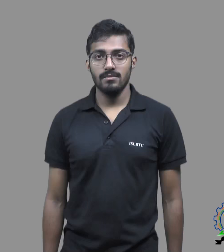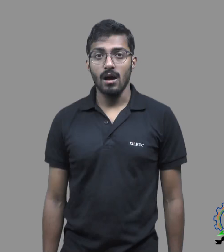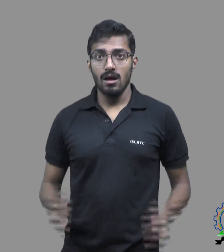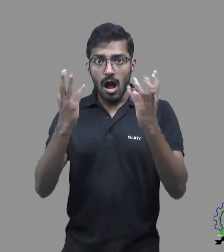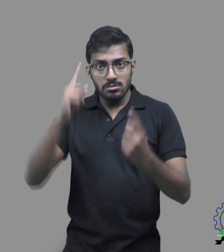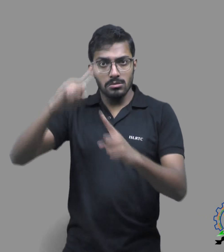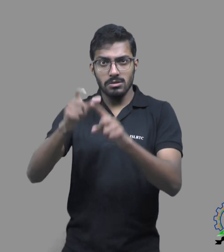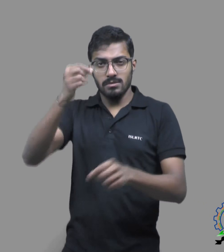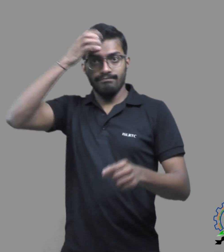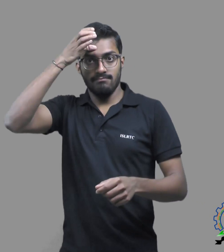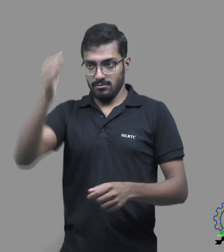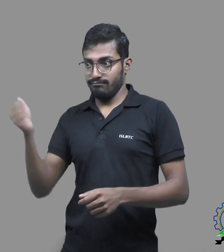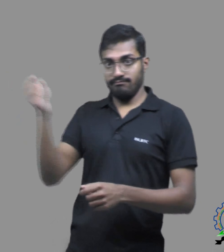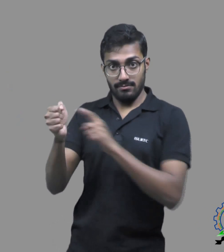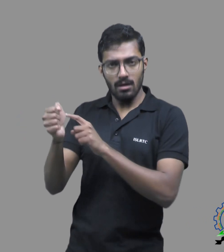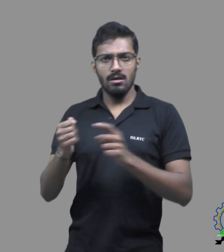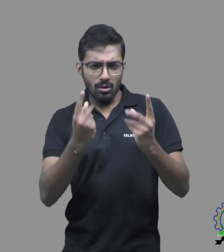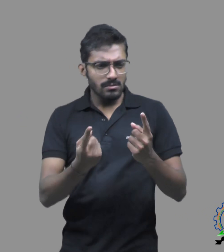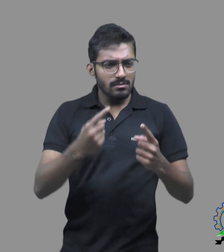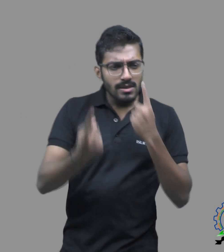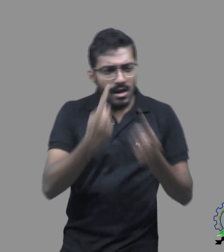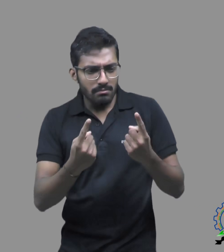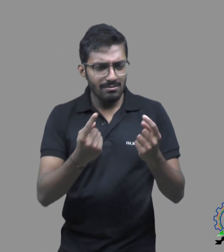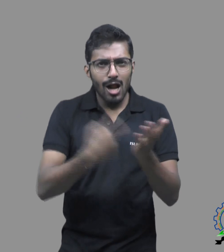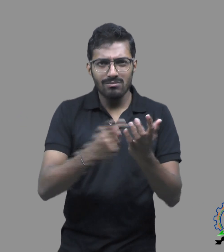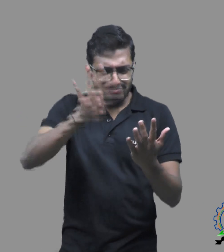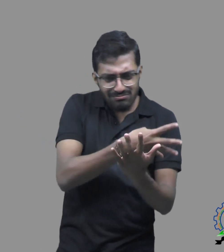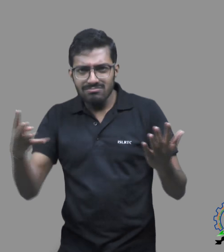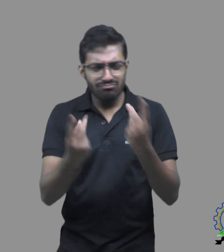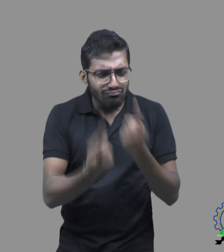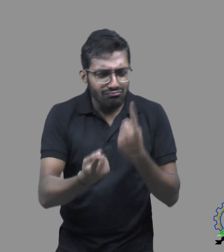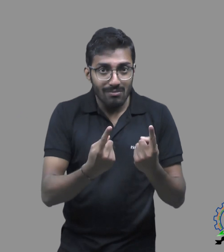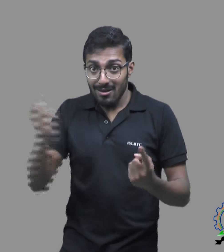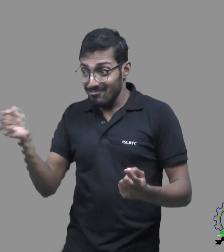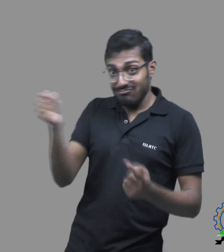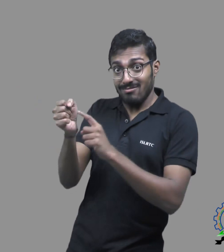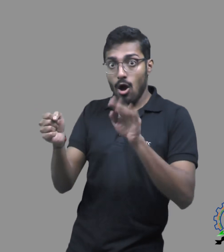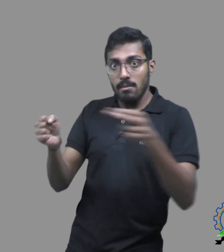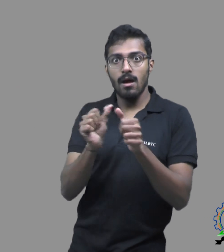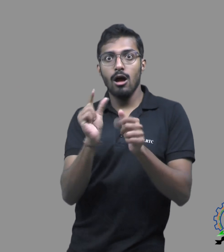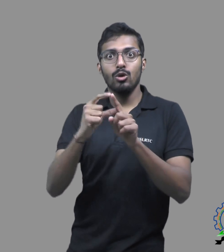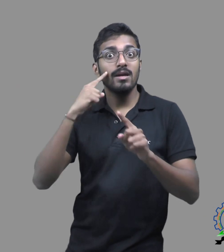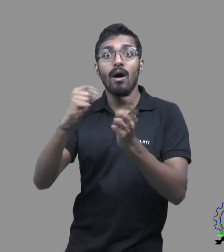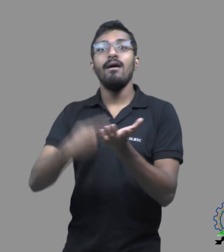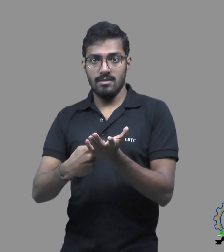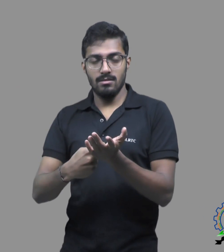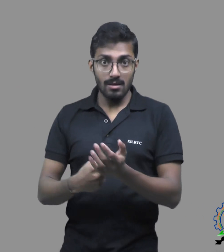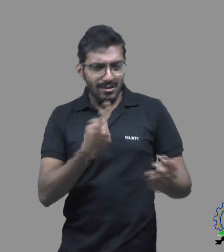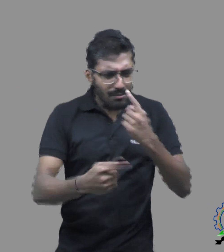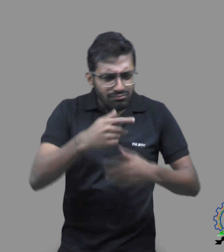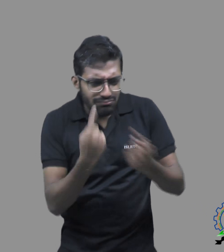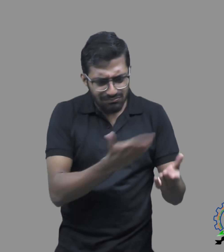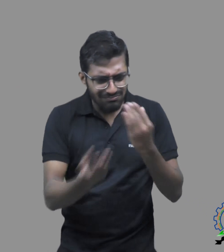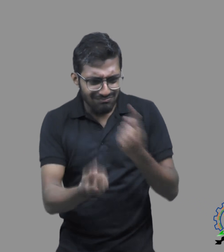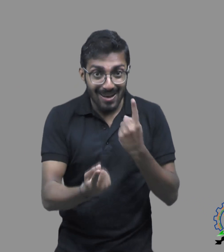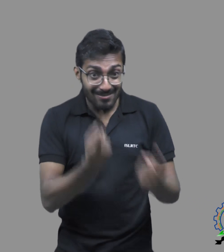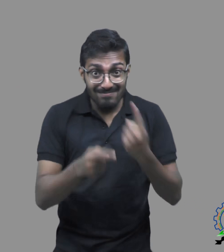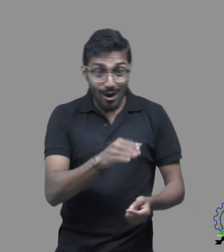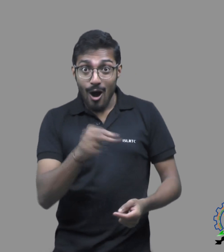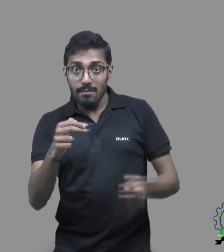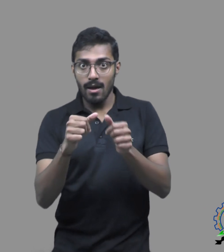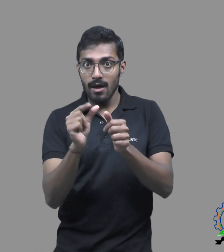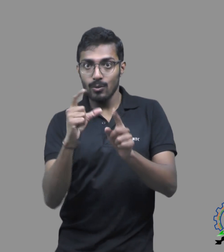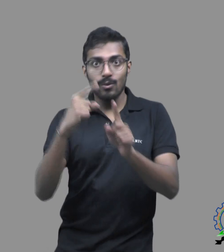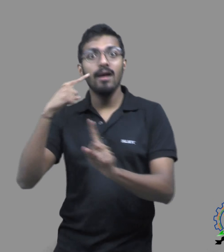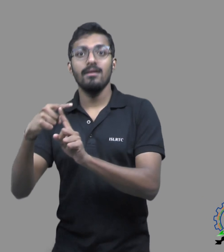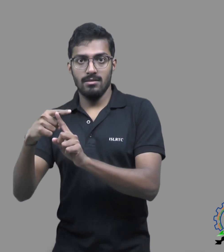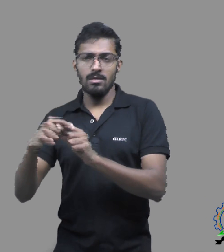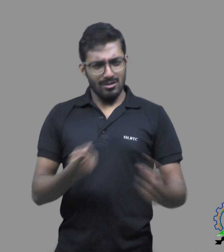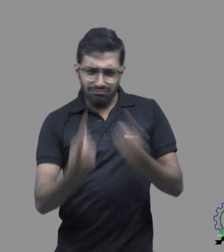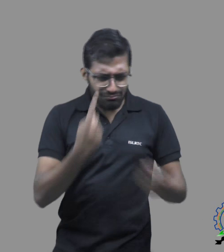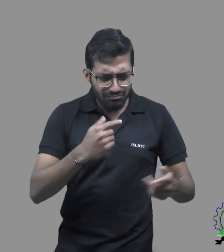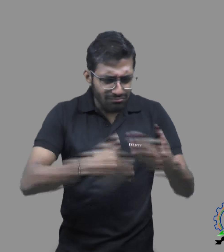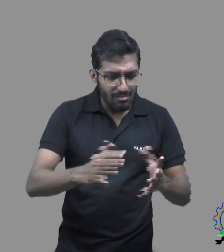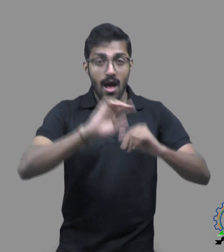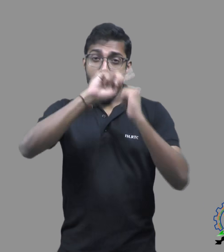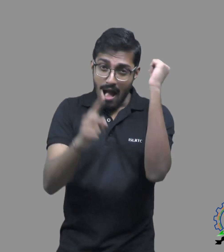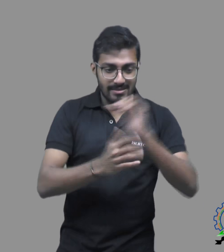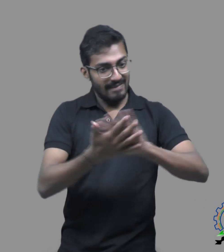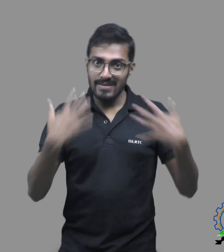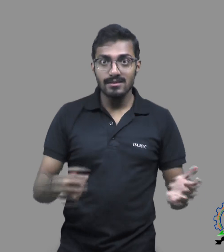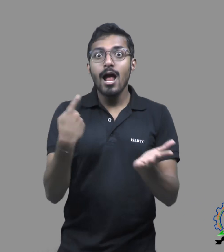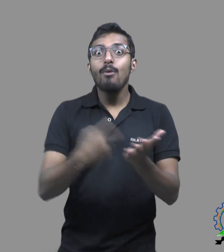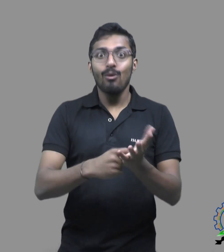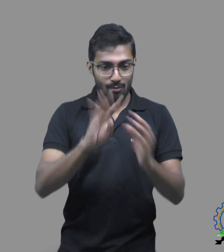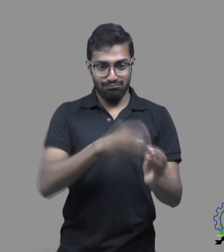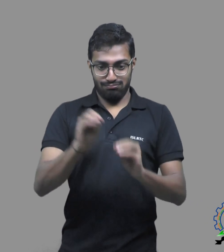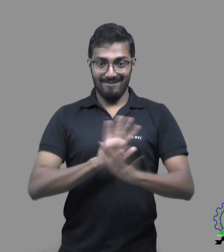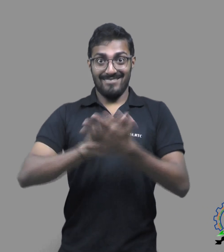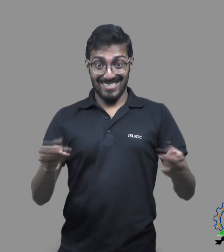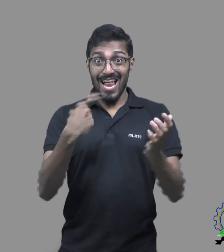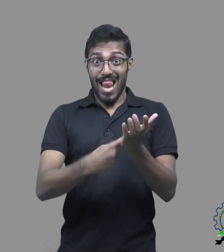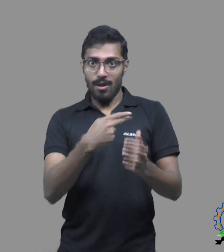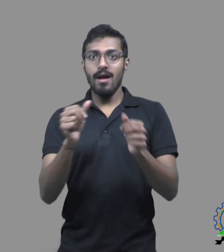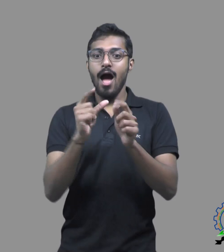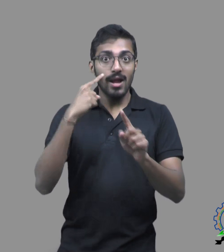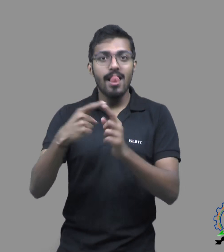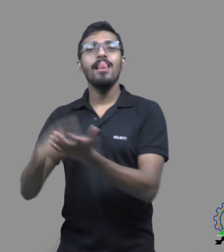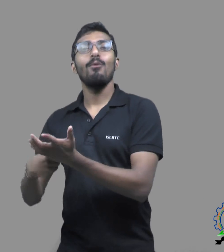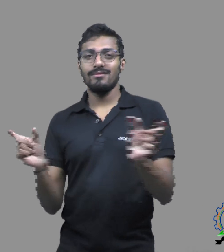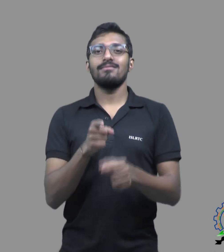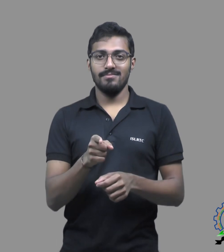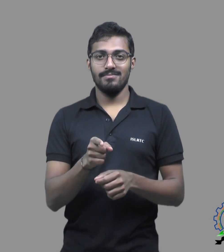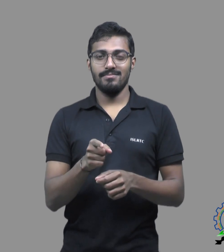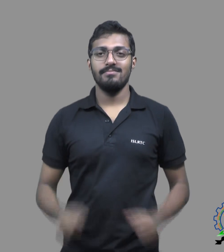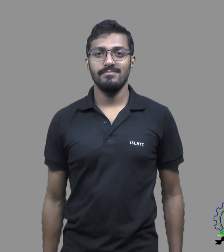Audit Auditor Auditor's report